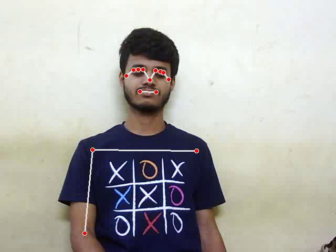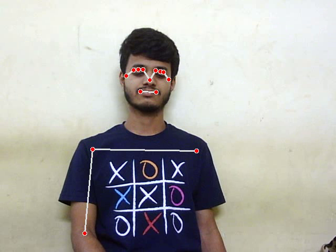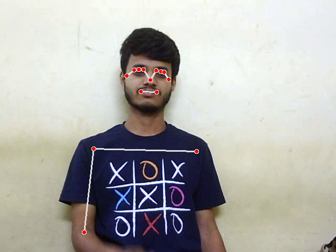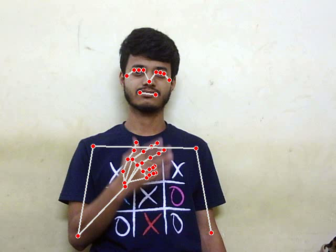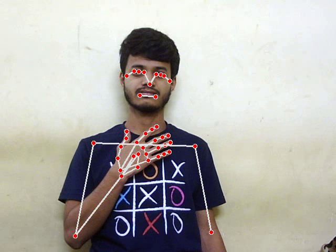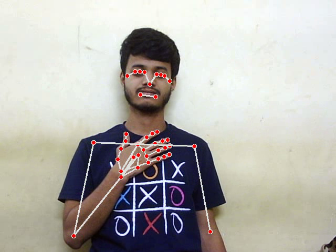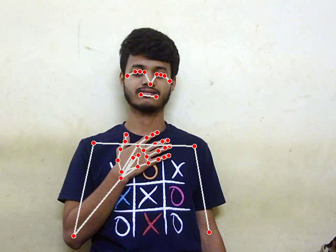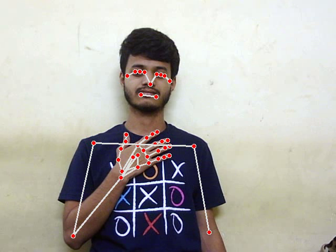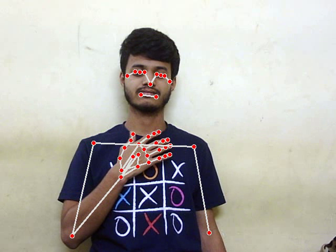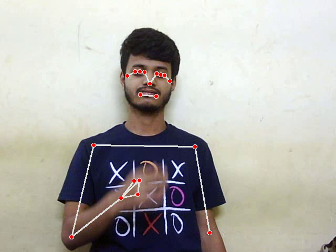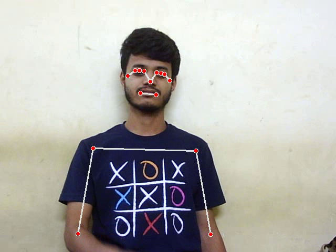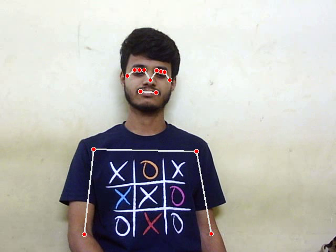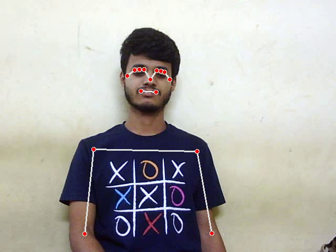my